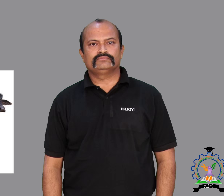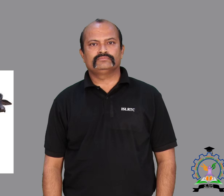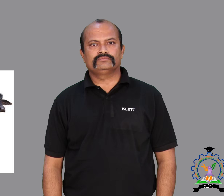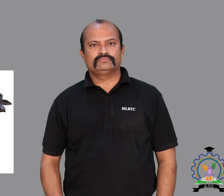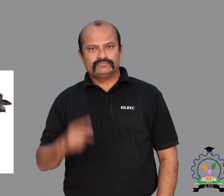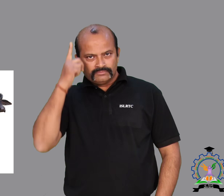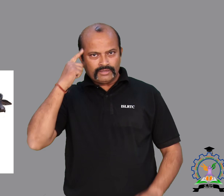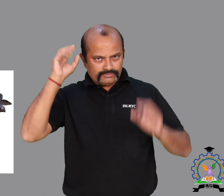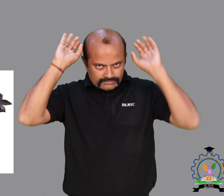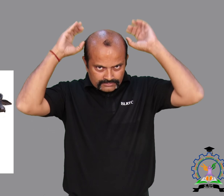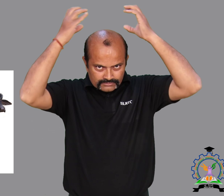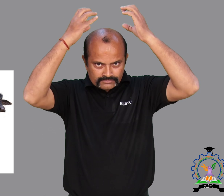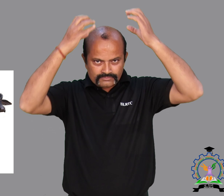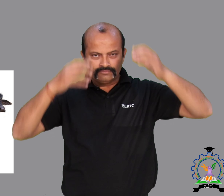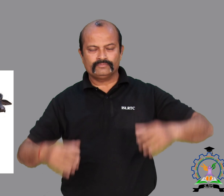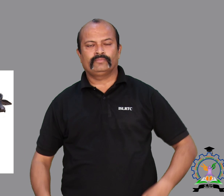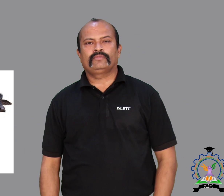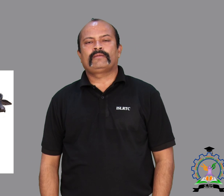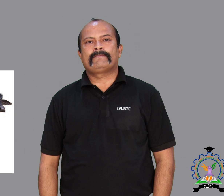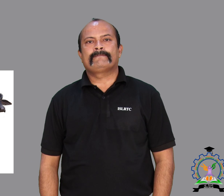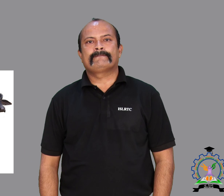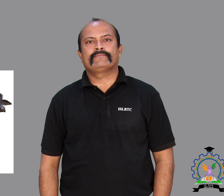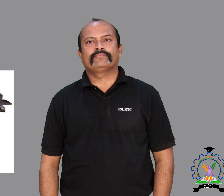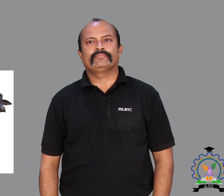Buffalo